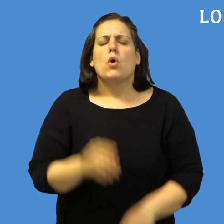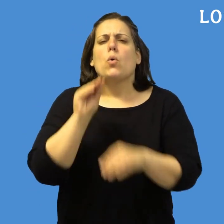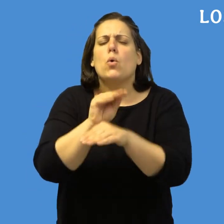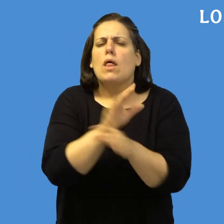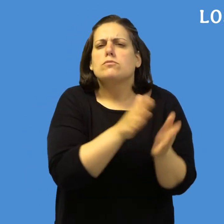cuidar